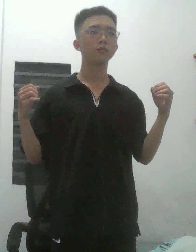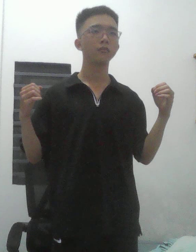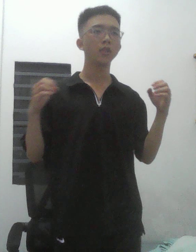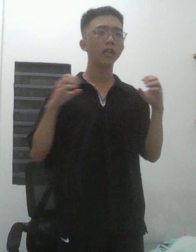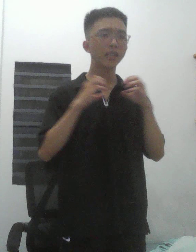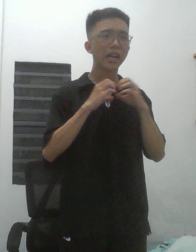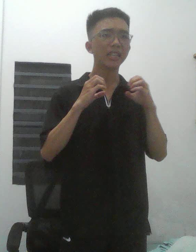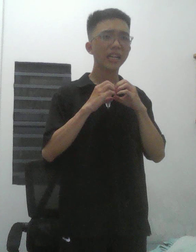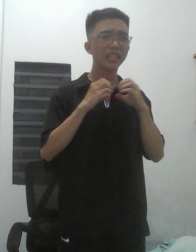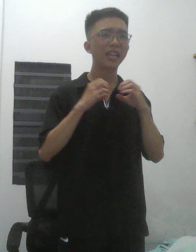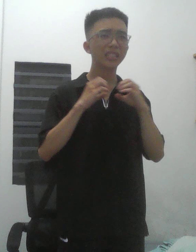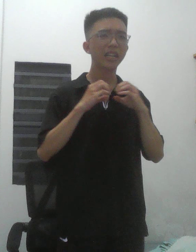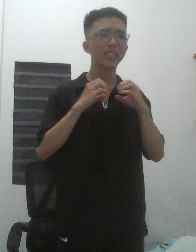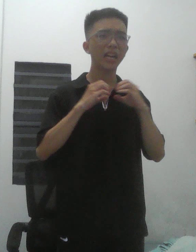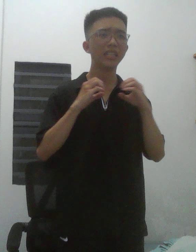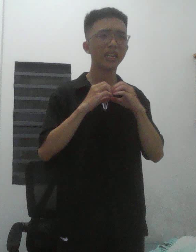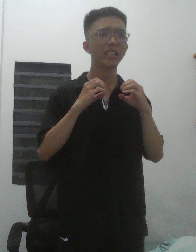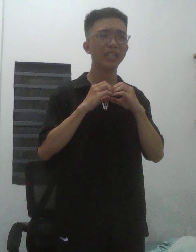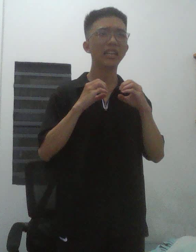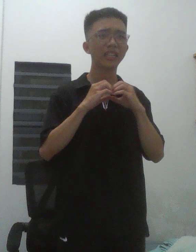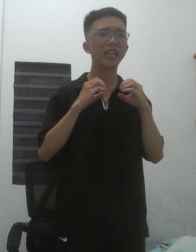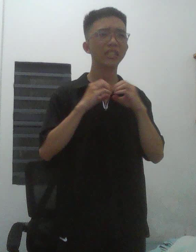cai nhau